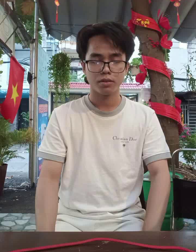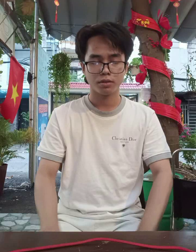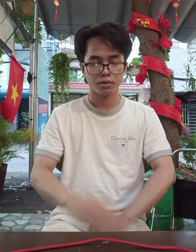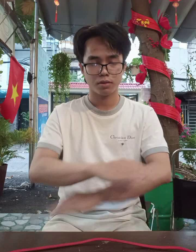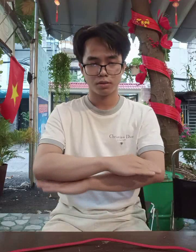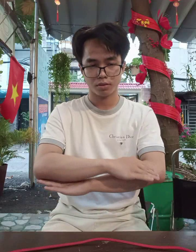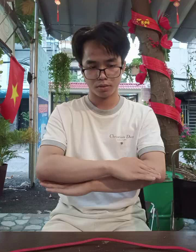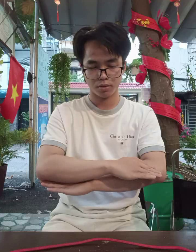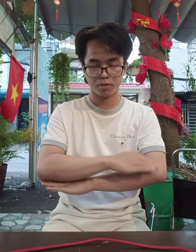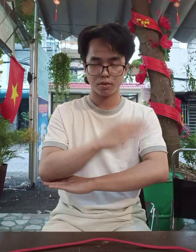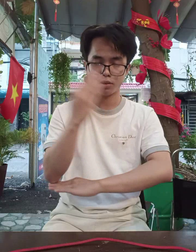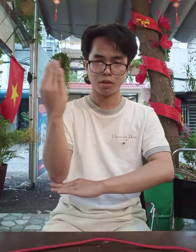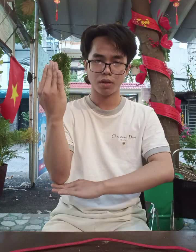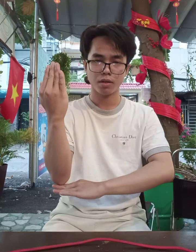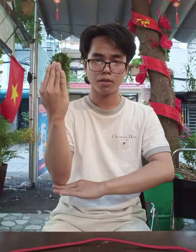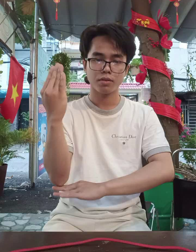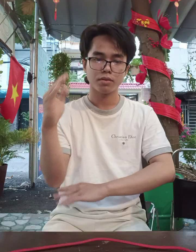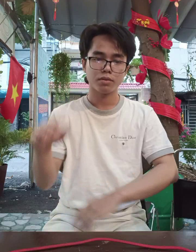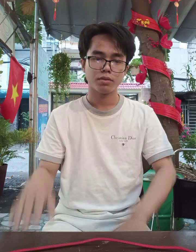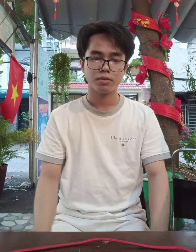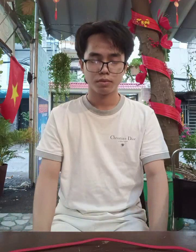buoi sang